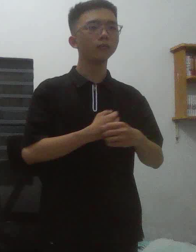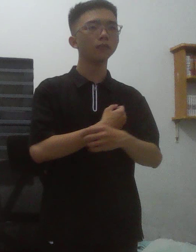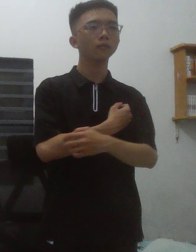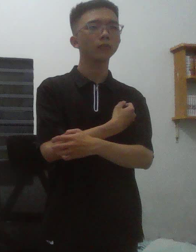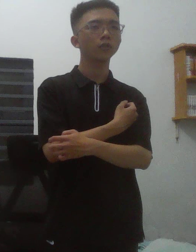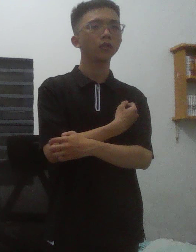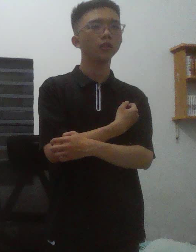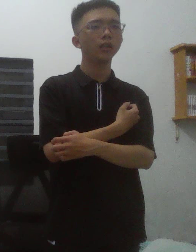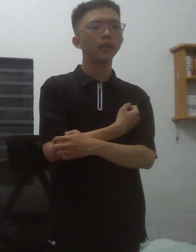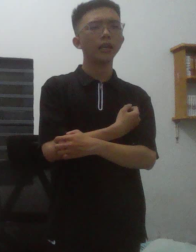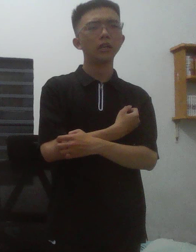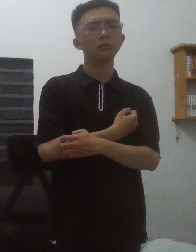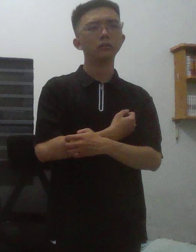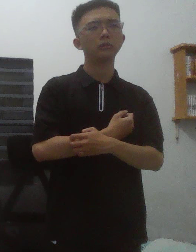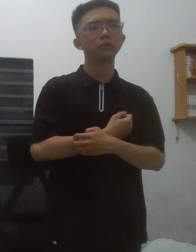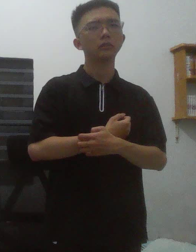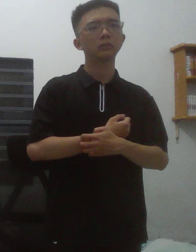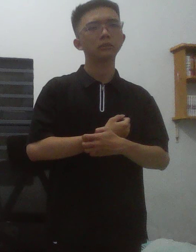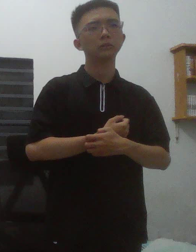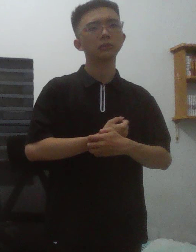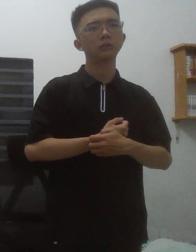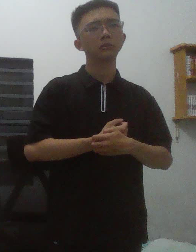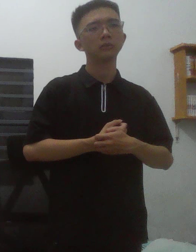ngheo